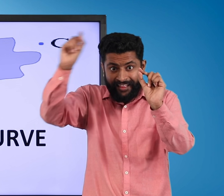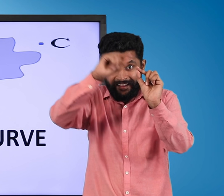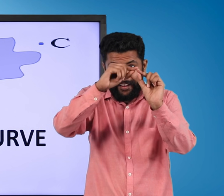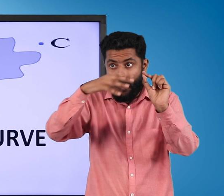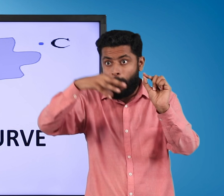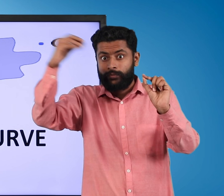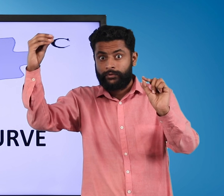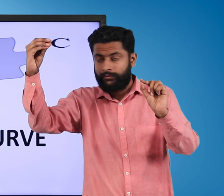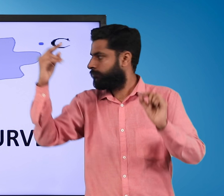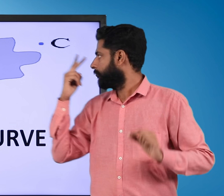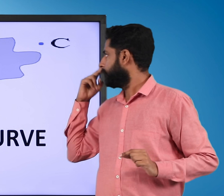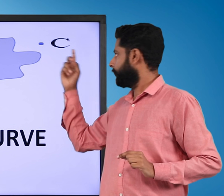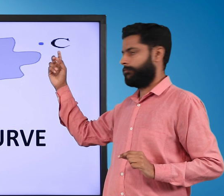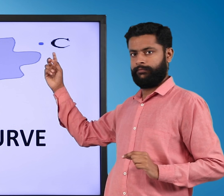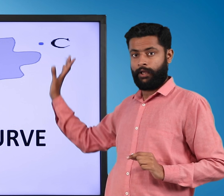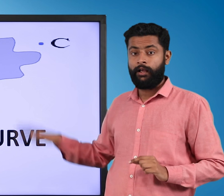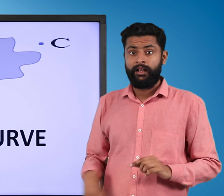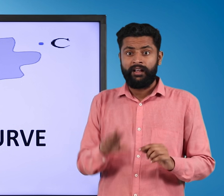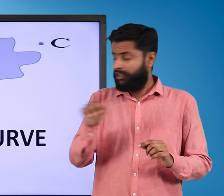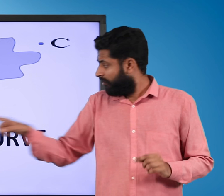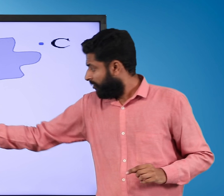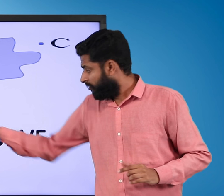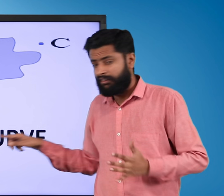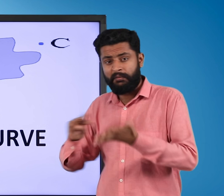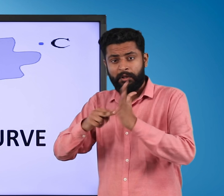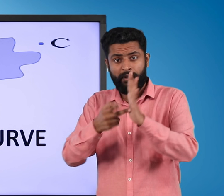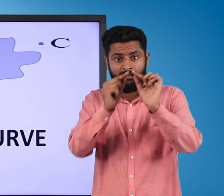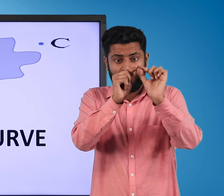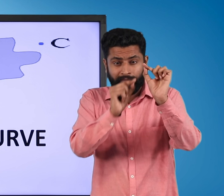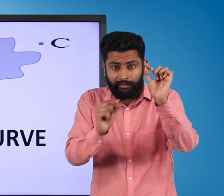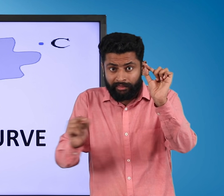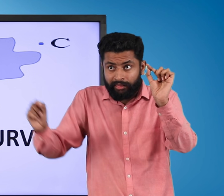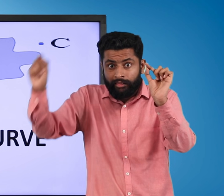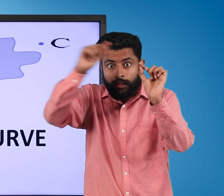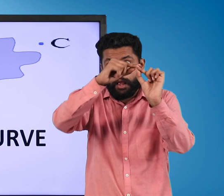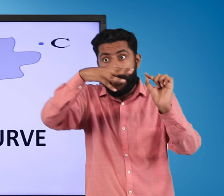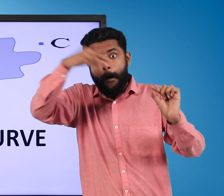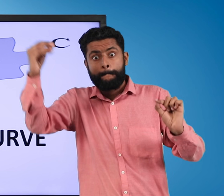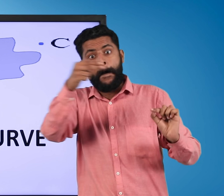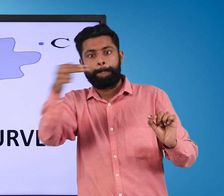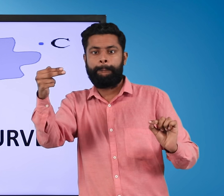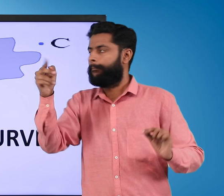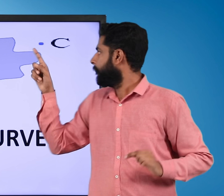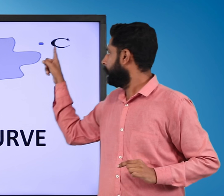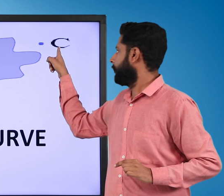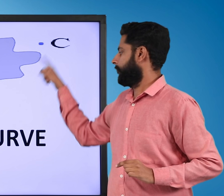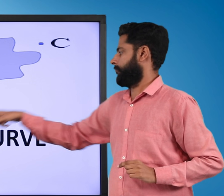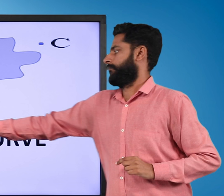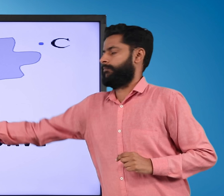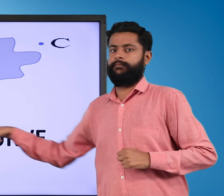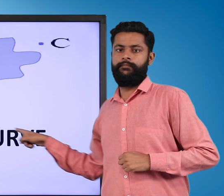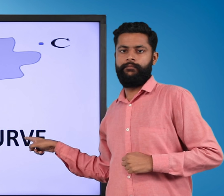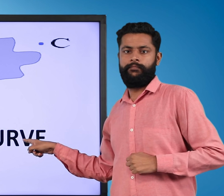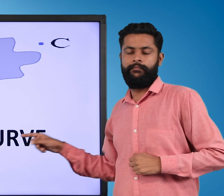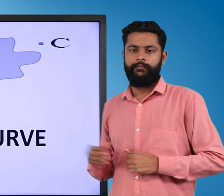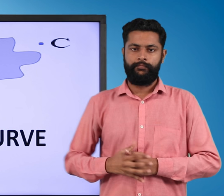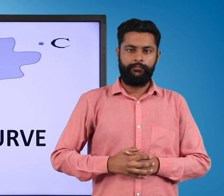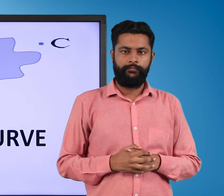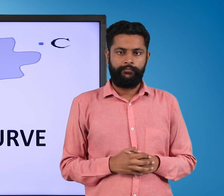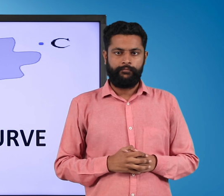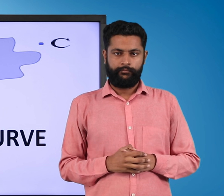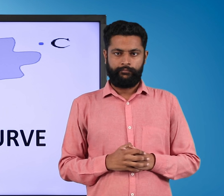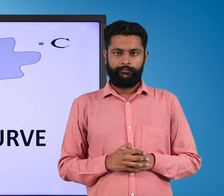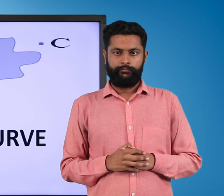(iii) Exterior or outside of the curve For example, in this figure, C is in the interior of the curve